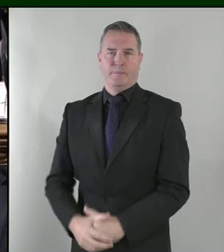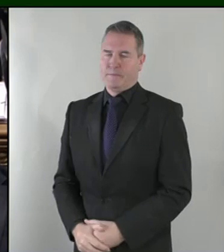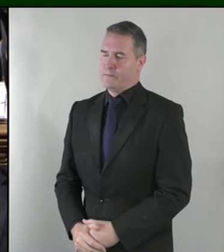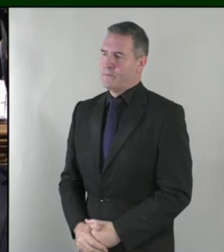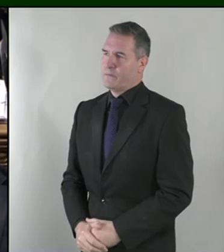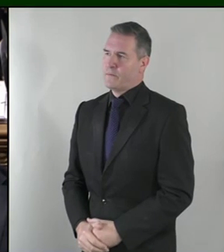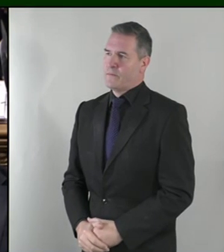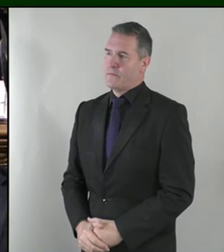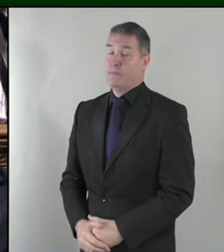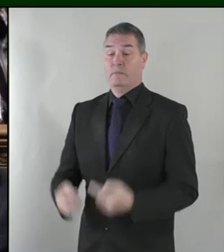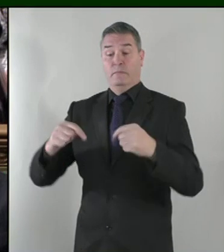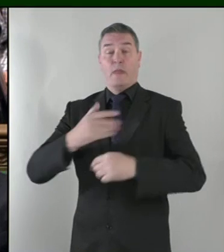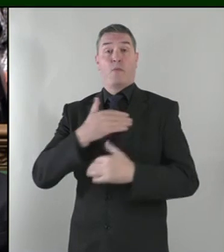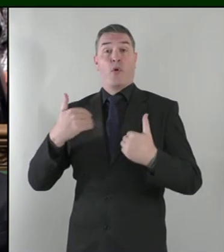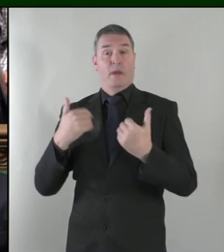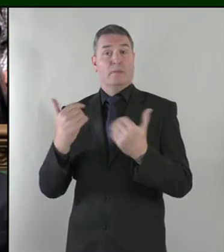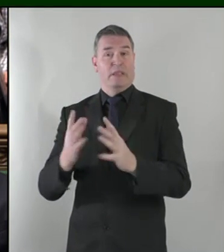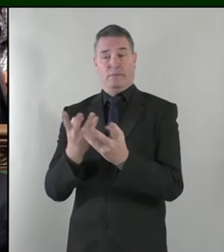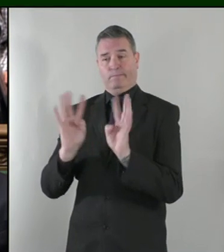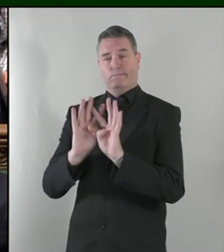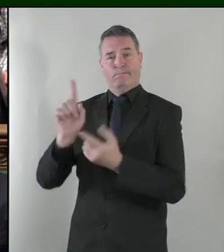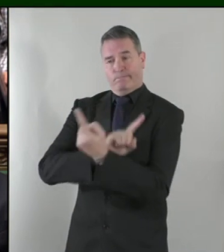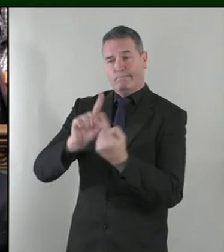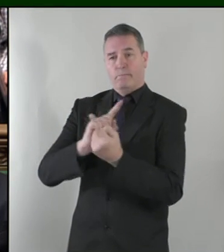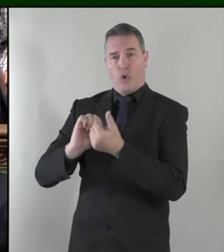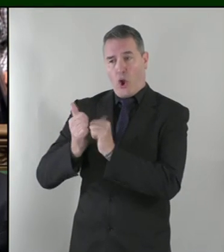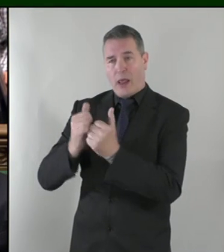This morning I had meetings with ministerial colleagues and others.